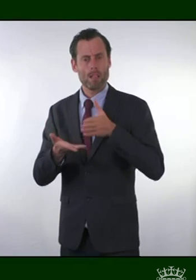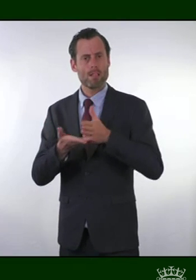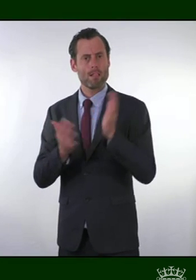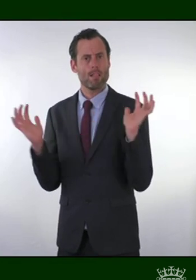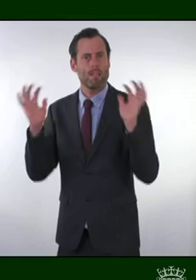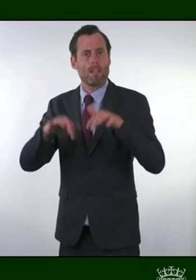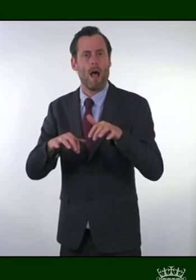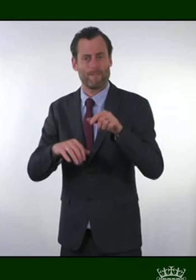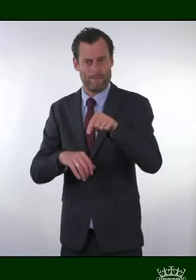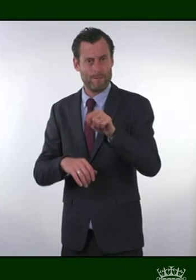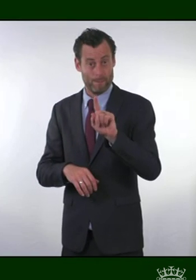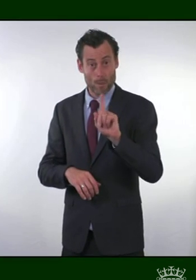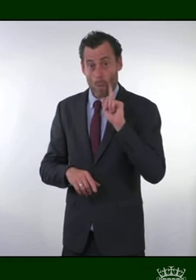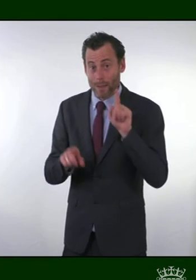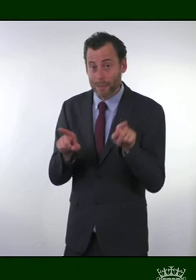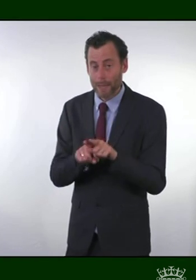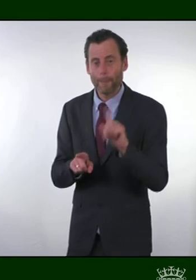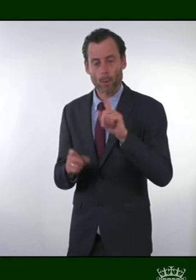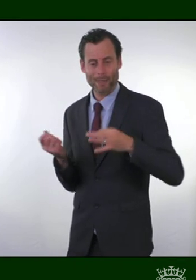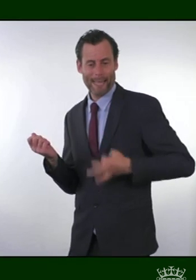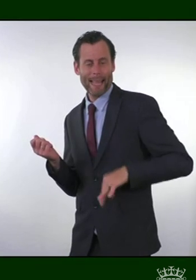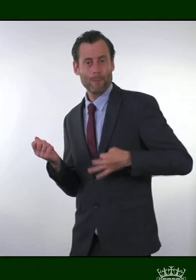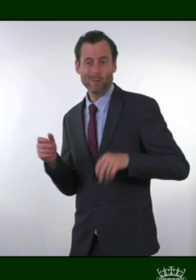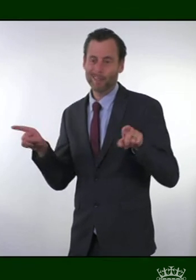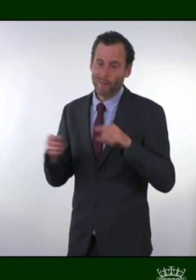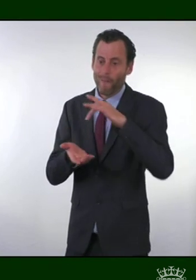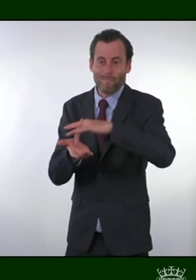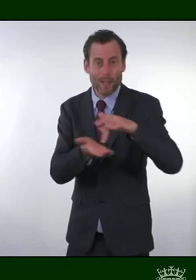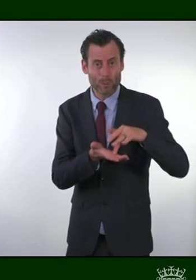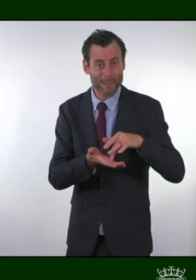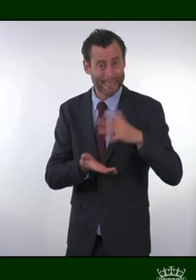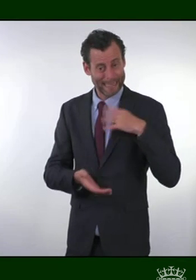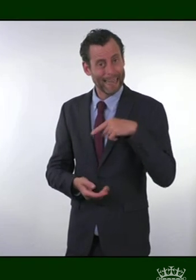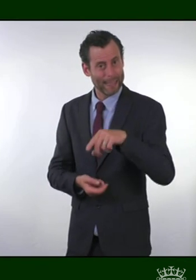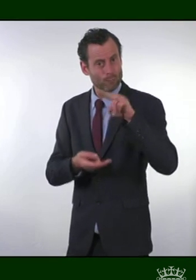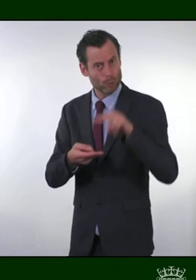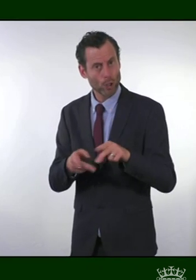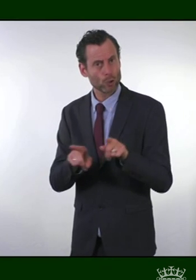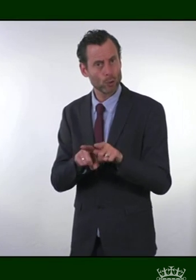Gigs and theatres would benefit hugely from being able to offer that.